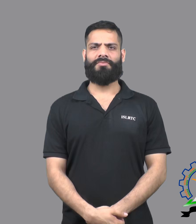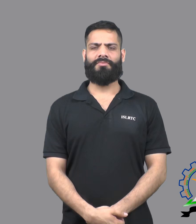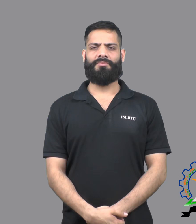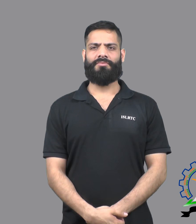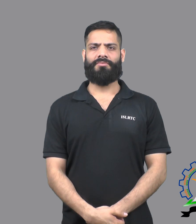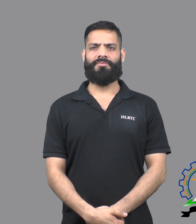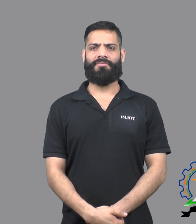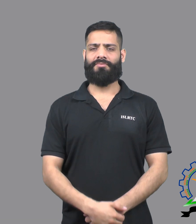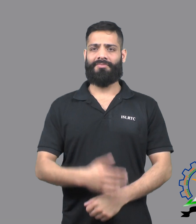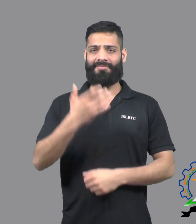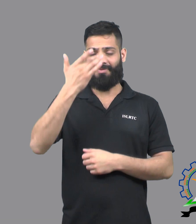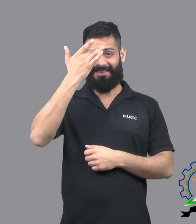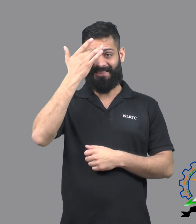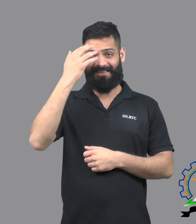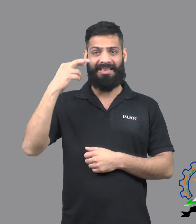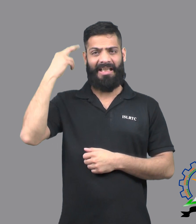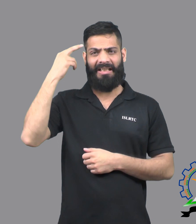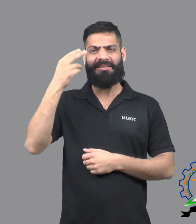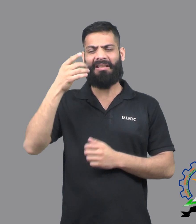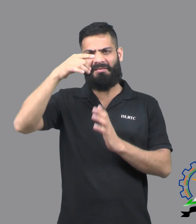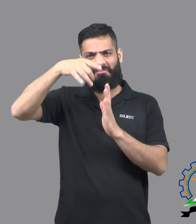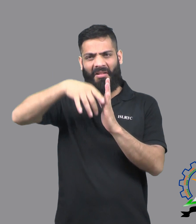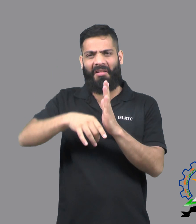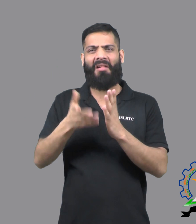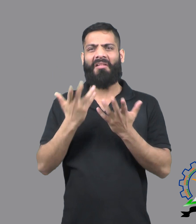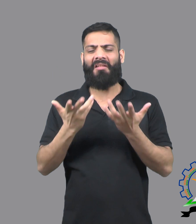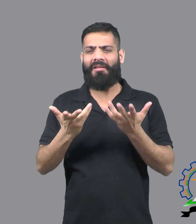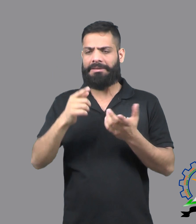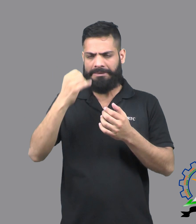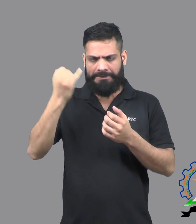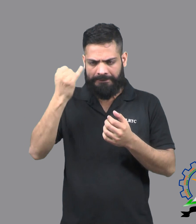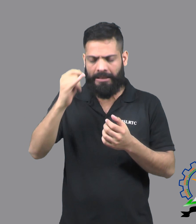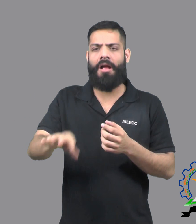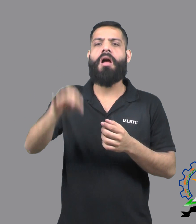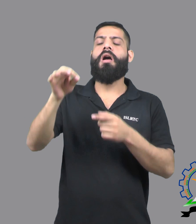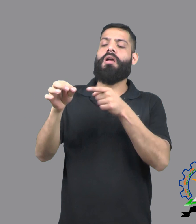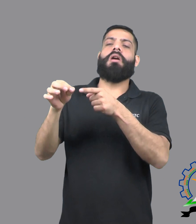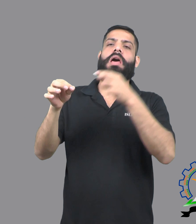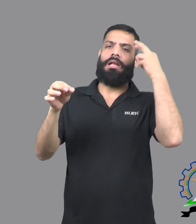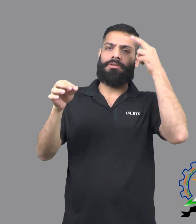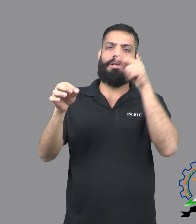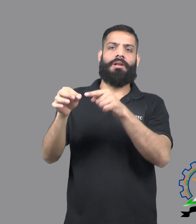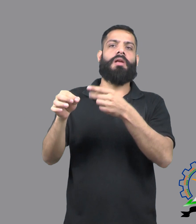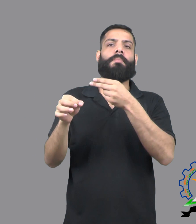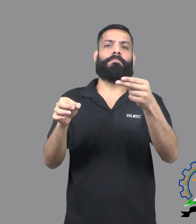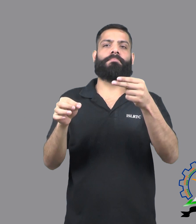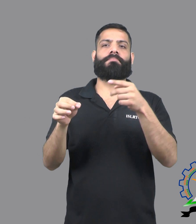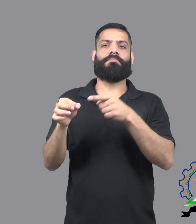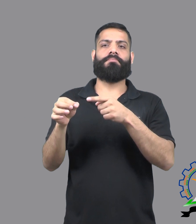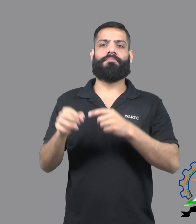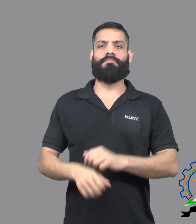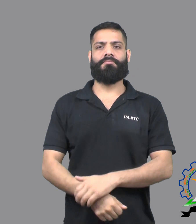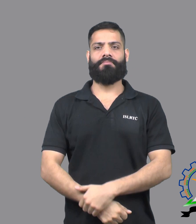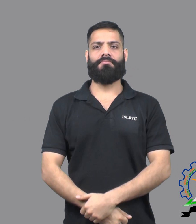Causing Agent